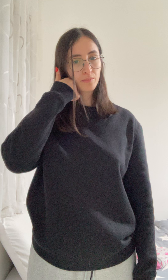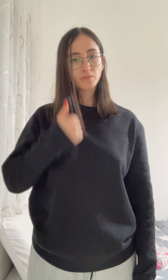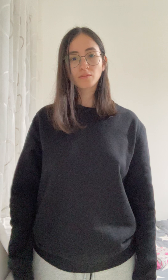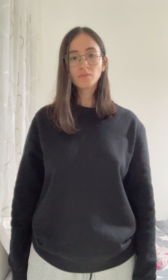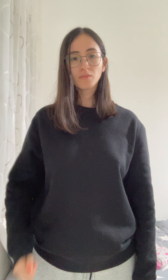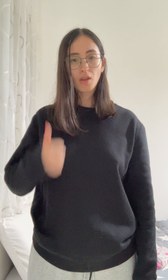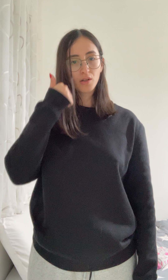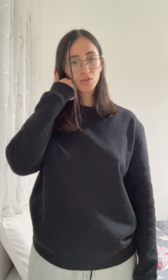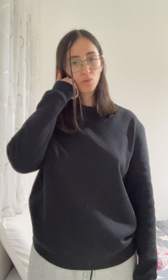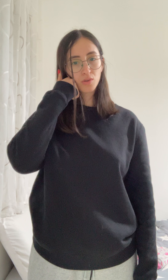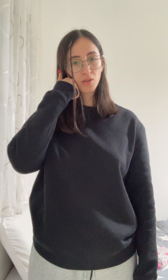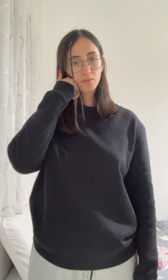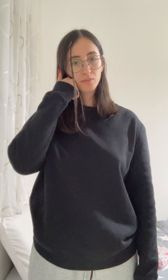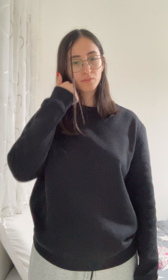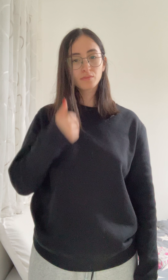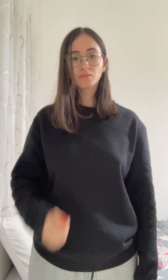שירותים